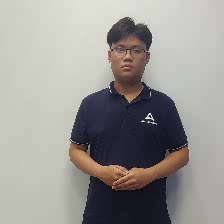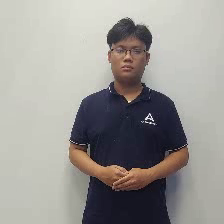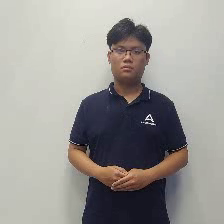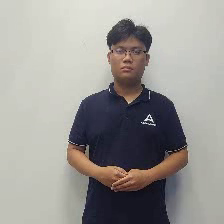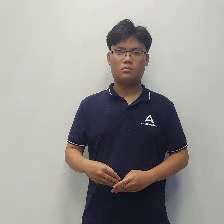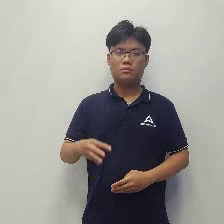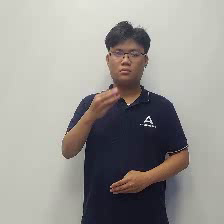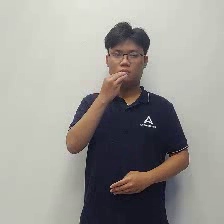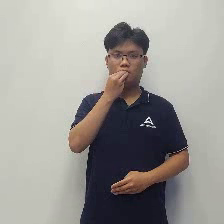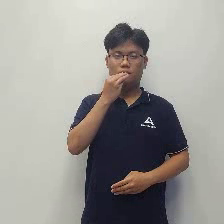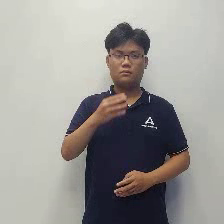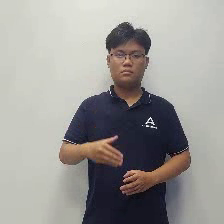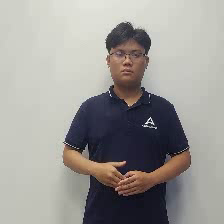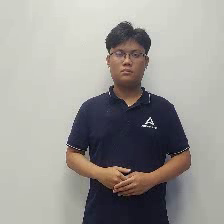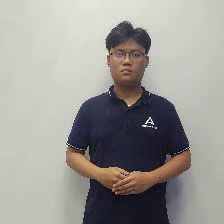Ăn